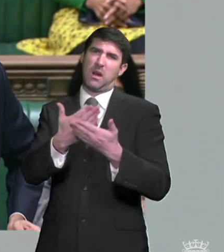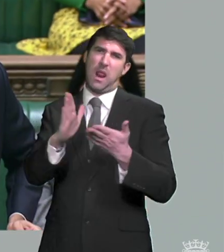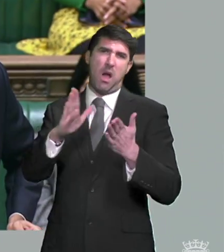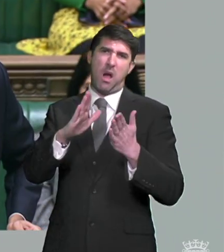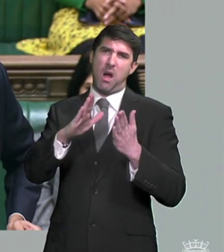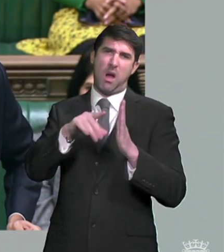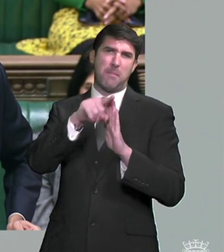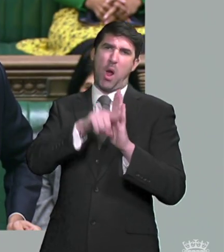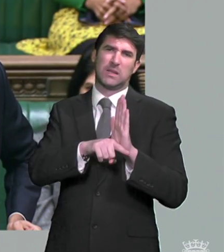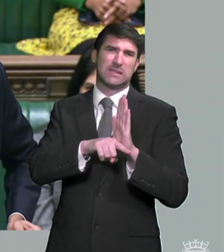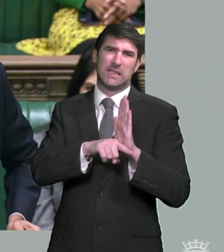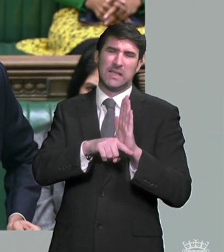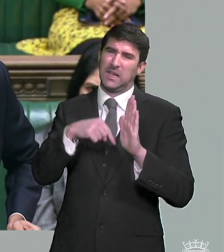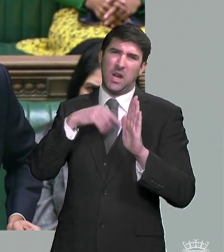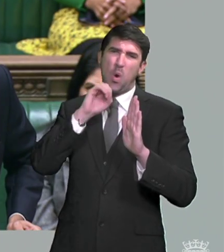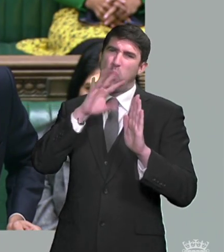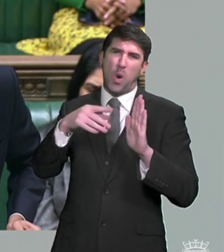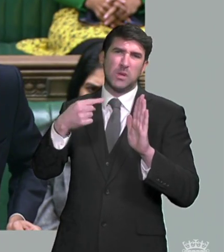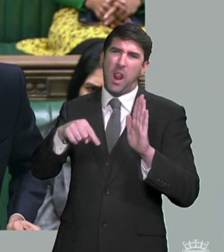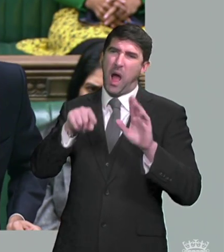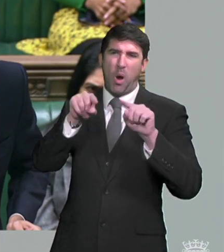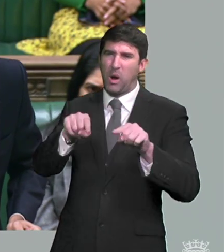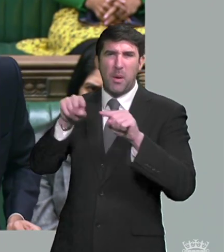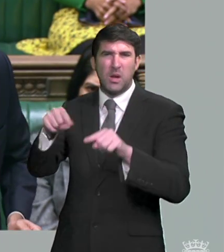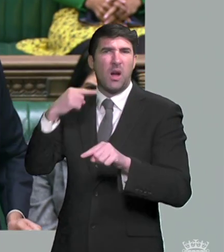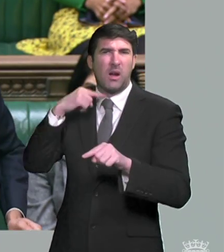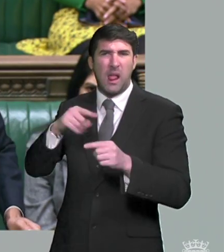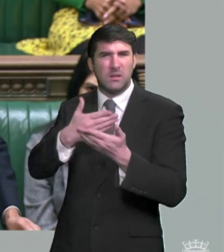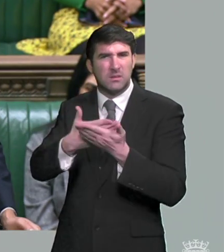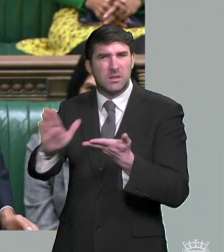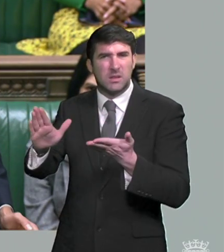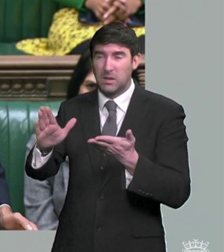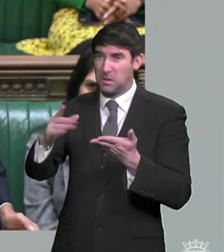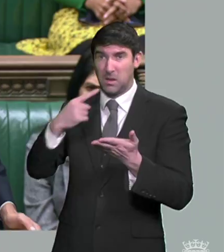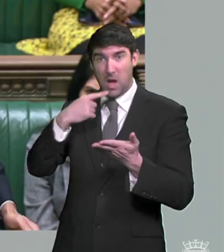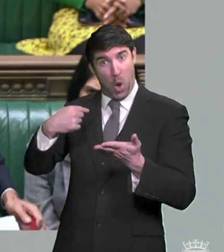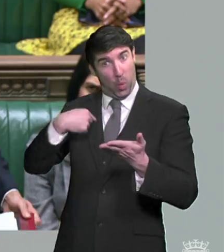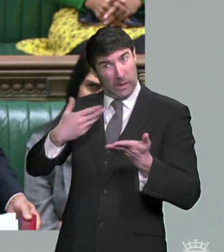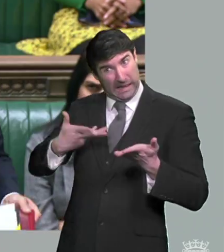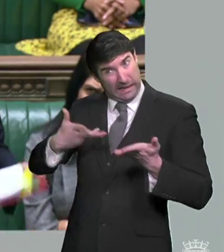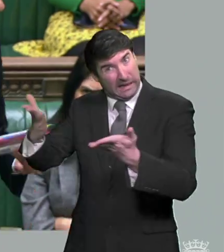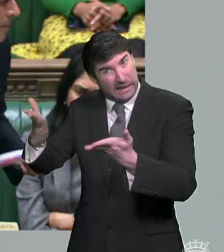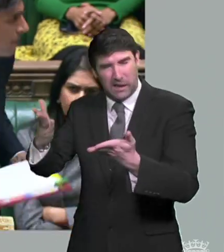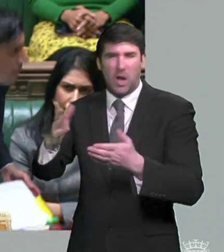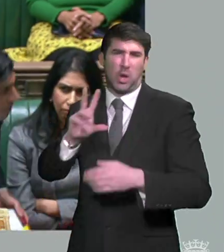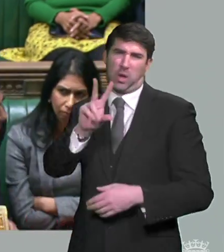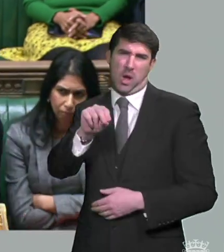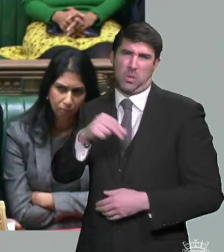Of course, we do not tolerate persecution anywhere, but I am not sure that I agree at all with the characterisation that the honourable Gentleman has put forward.